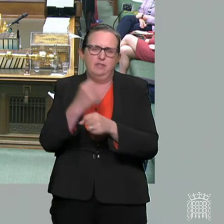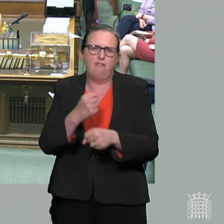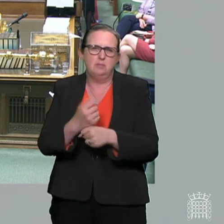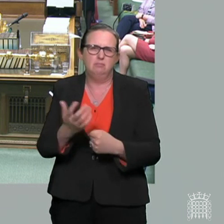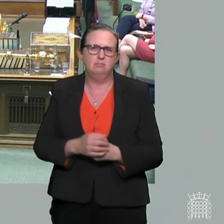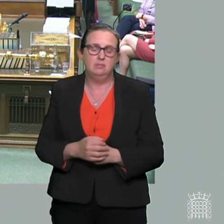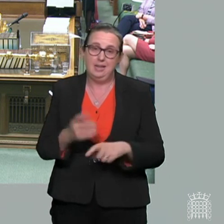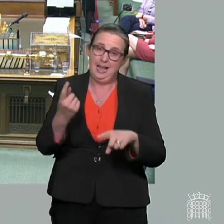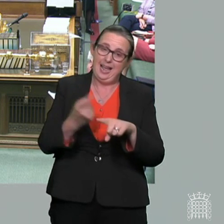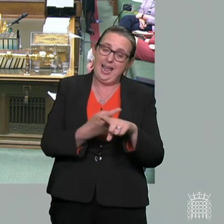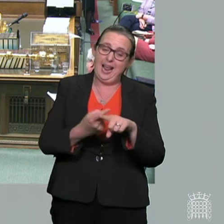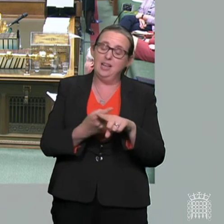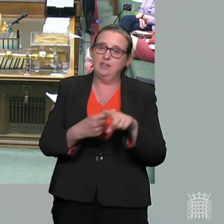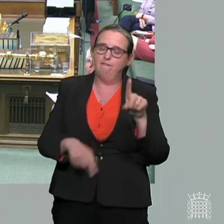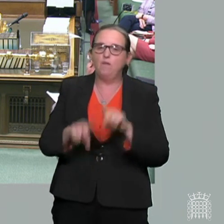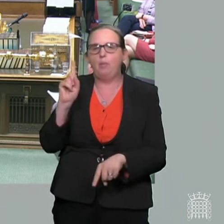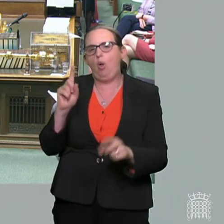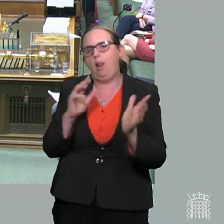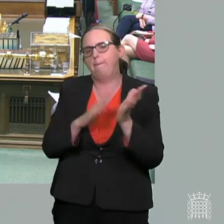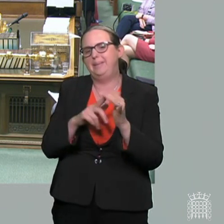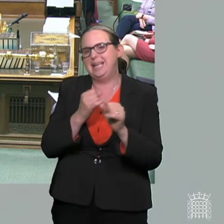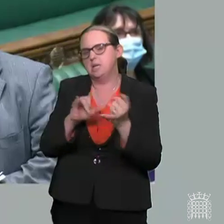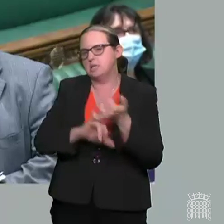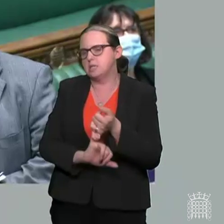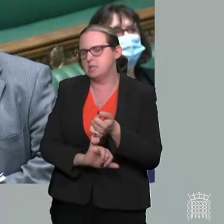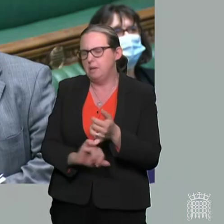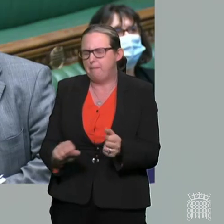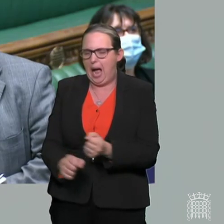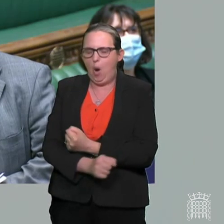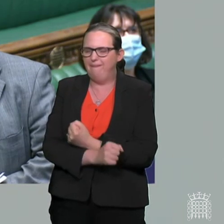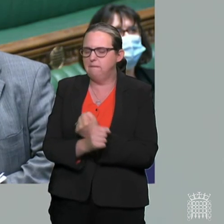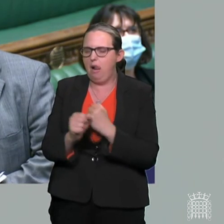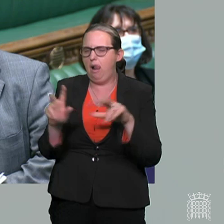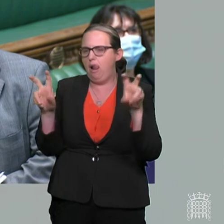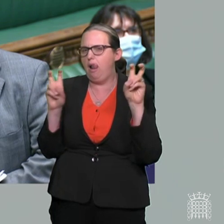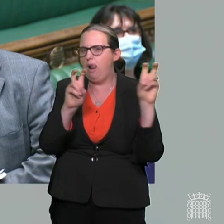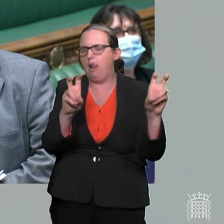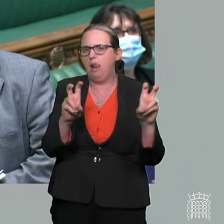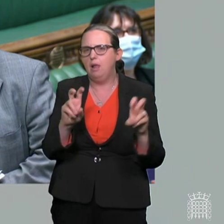As the England international Tyrone Mings has so powerfully stated, this Government